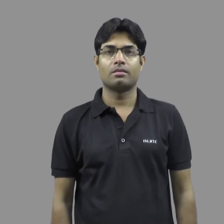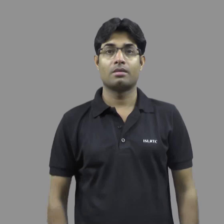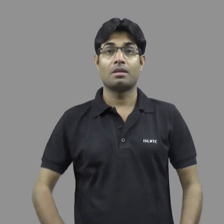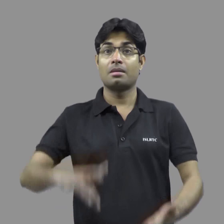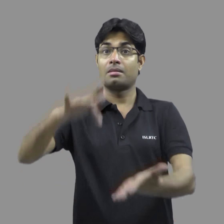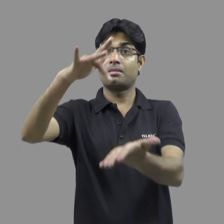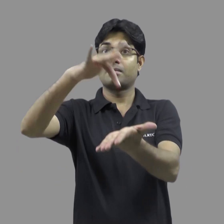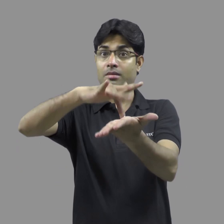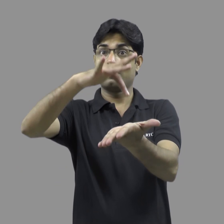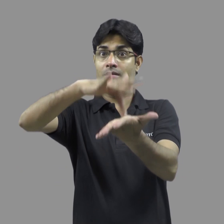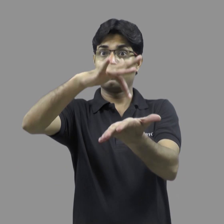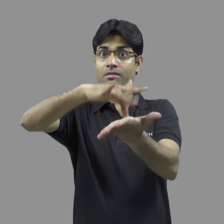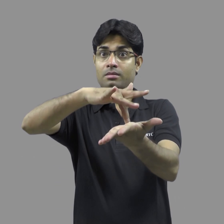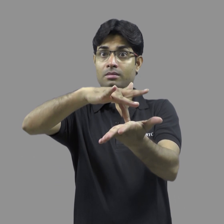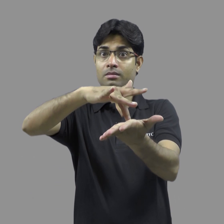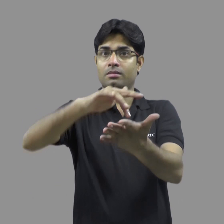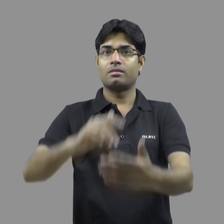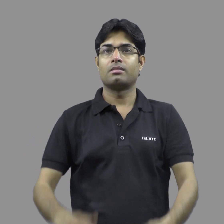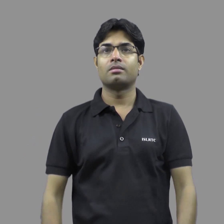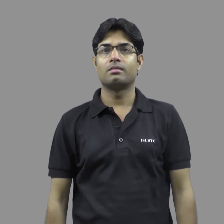Place